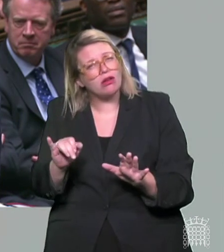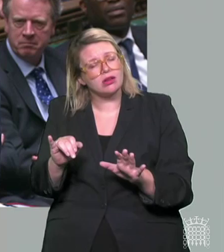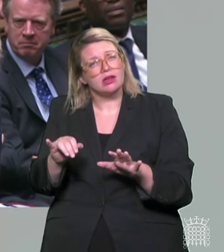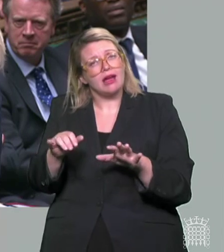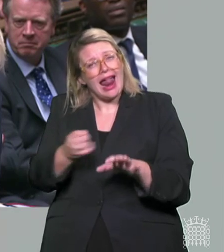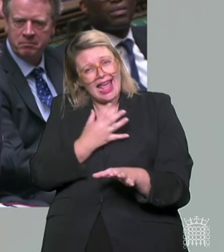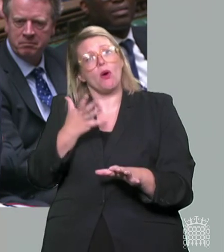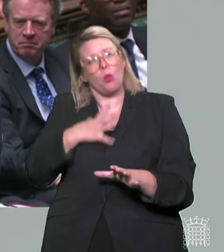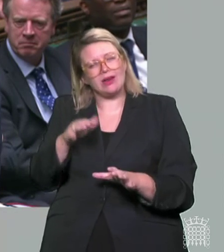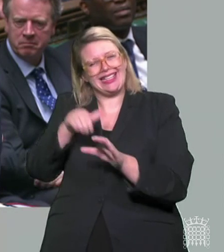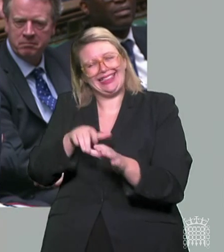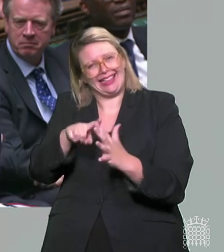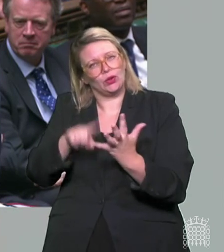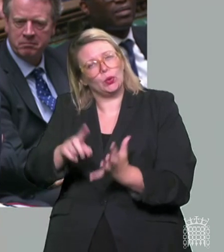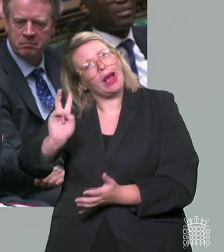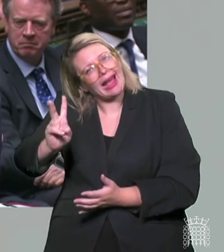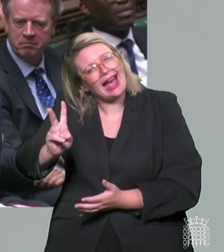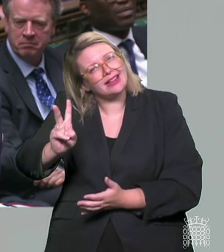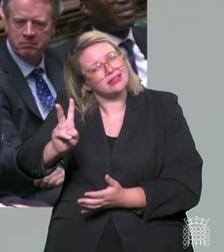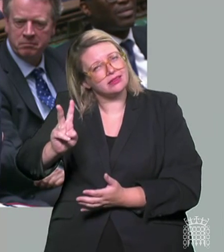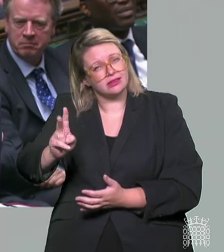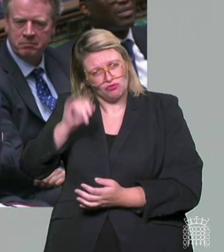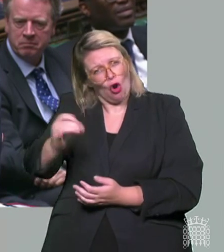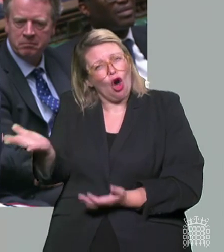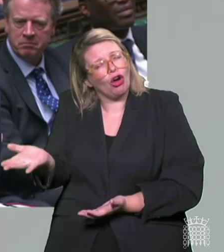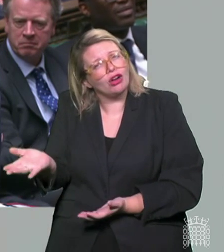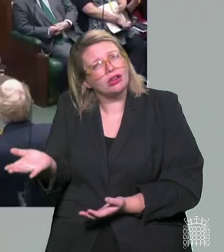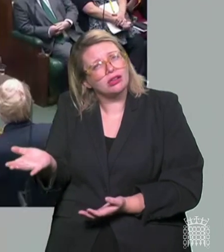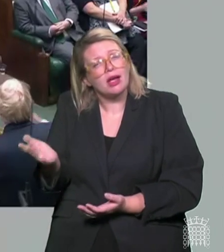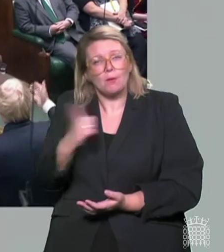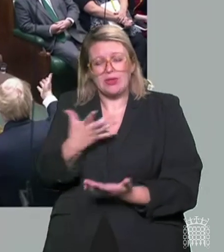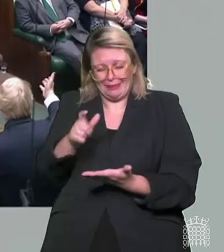I think that that is a terrible mistake. It would be undemocratic.